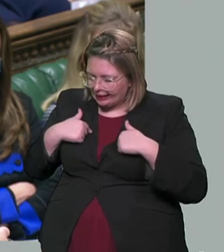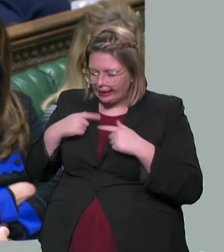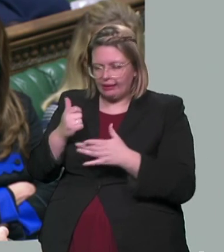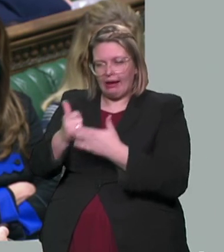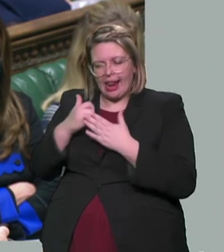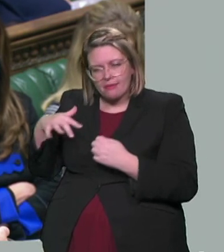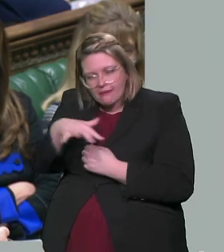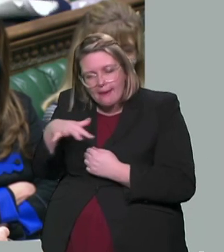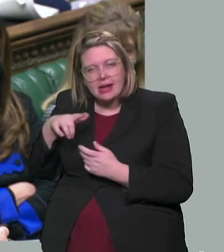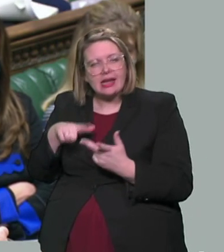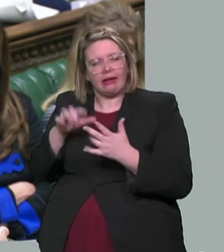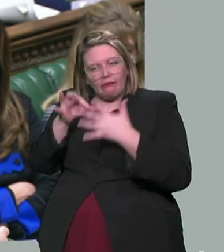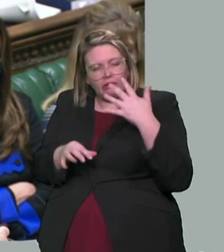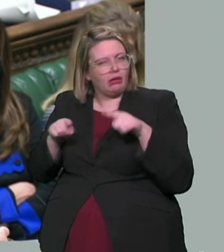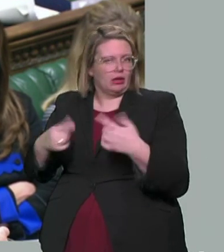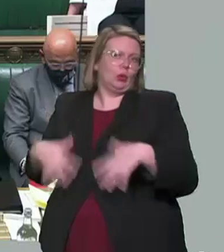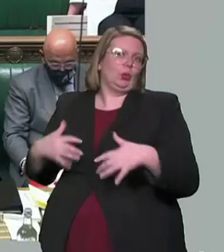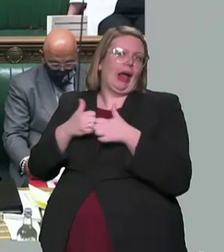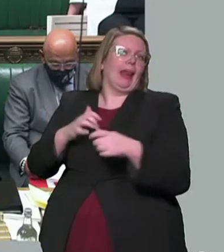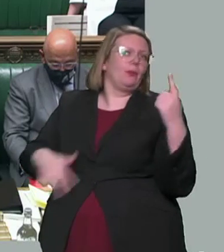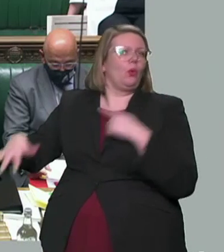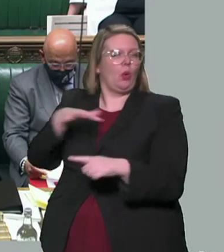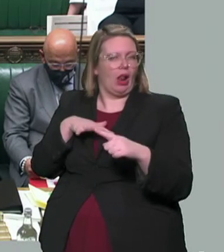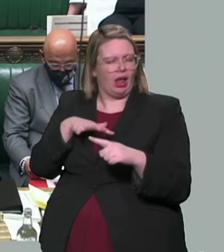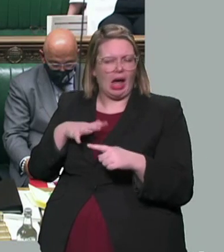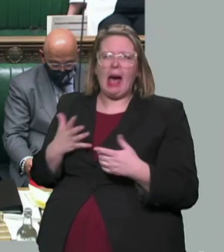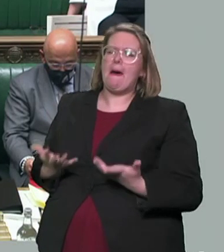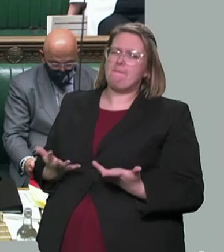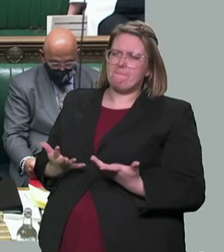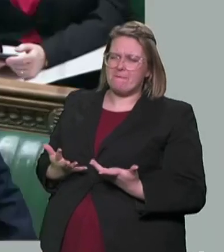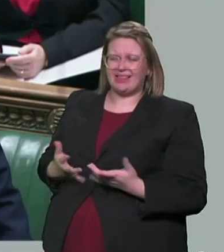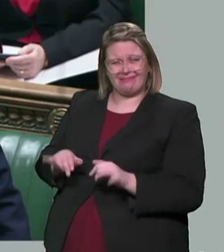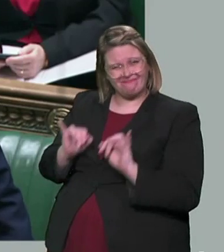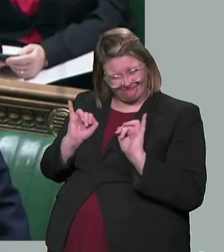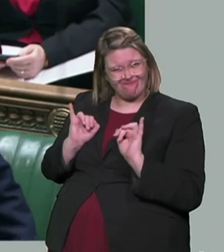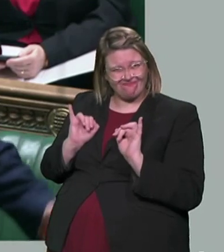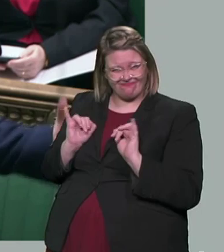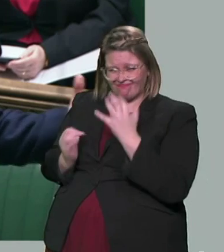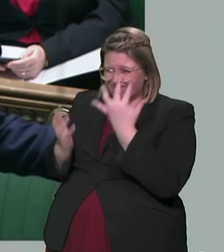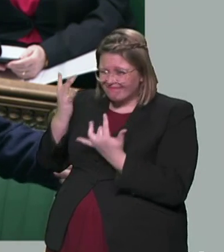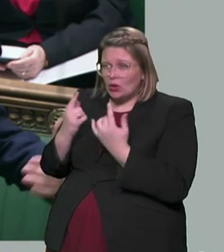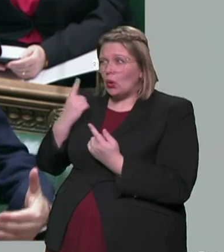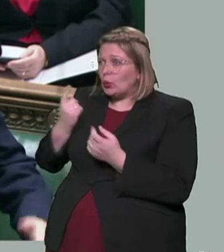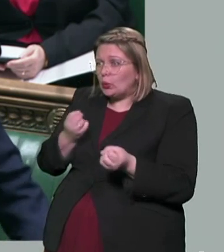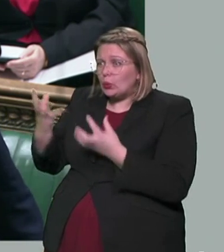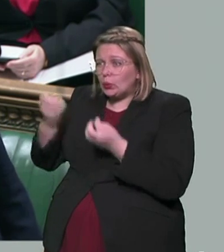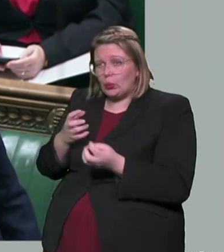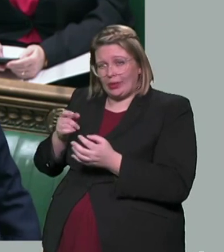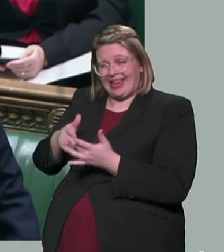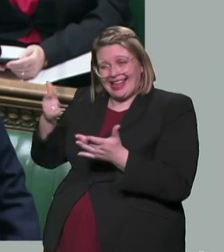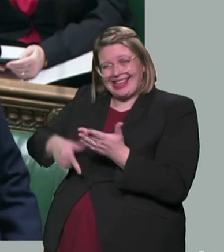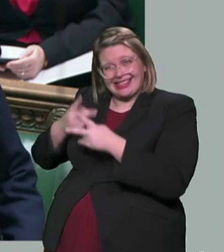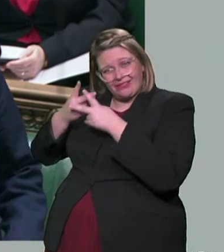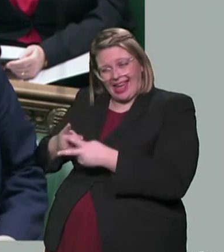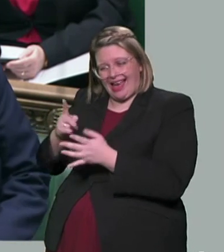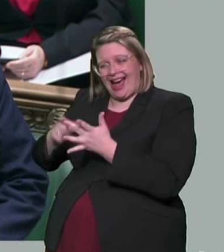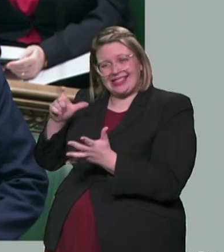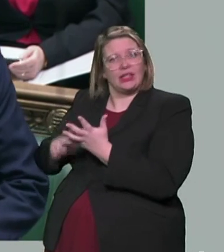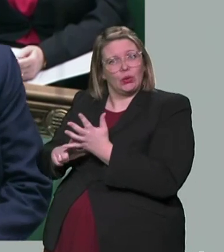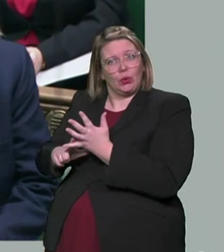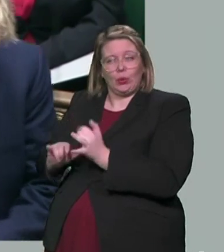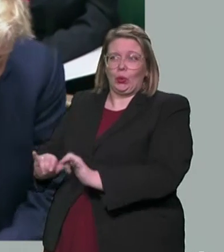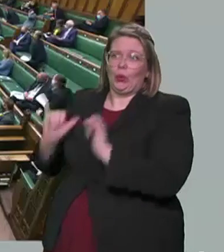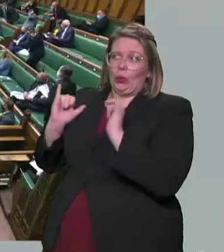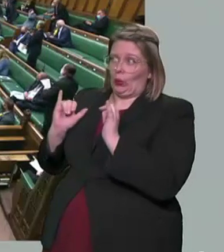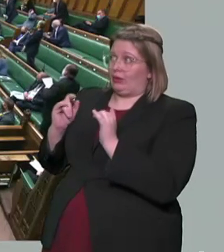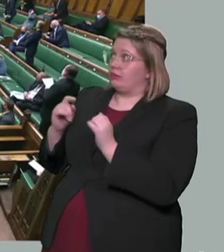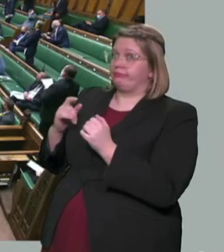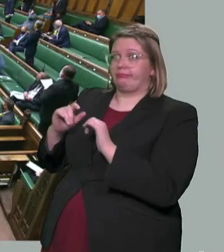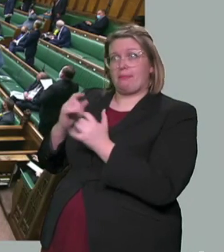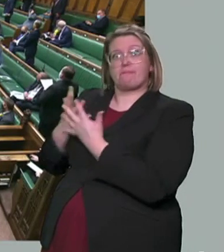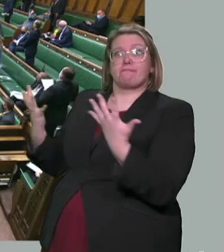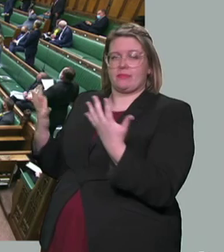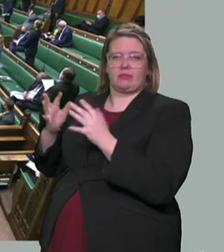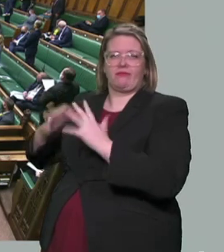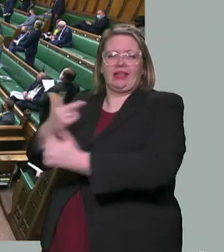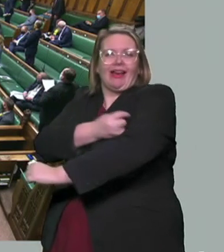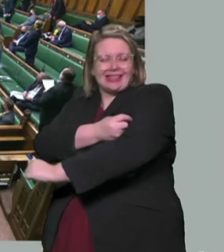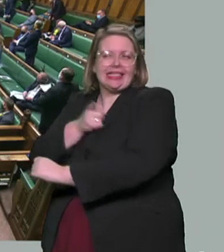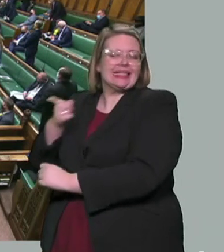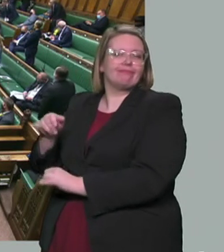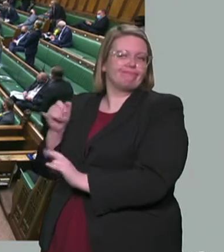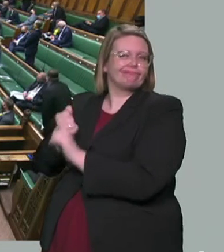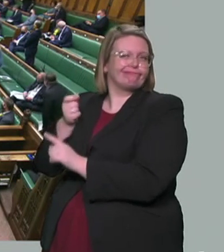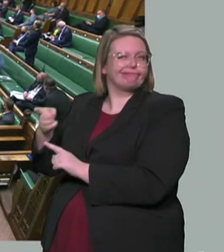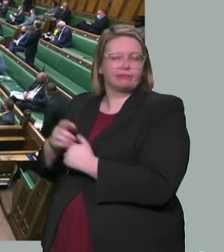The benefits are overwhelming—they are there for everybody to see—and I am afraid that that tragic statistic about the people in ICU is also plain for all to see.